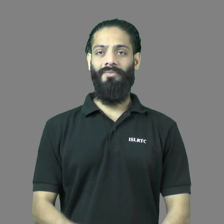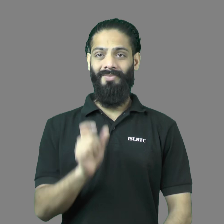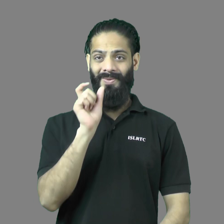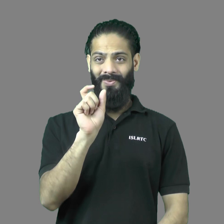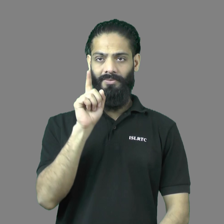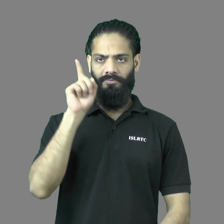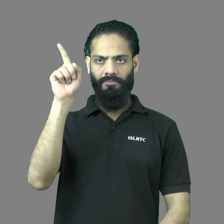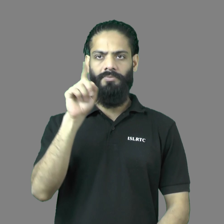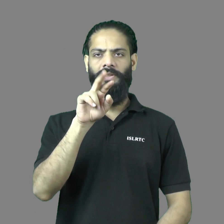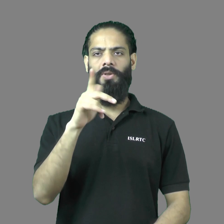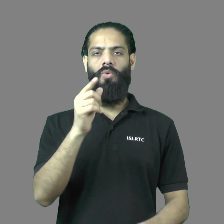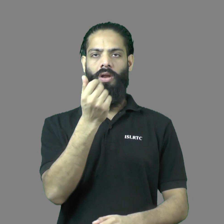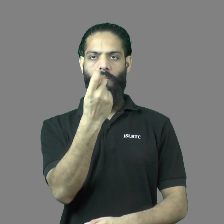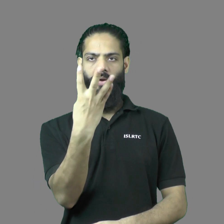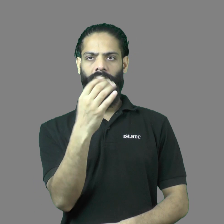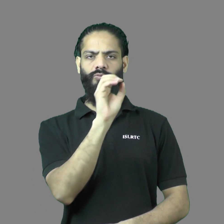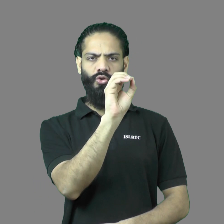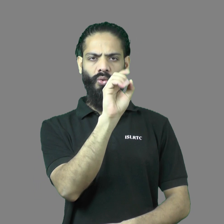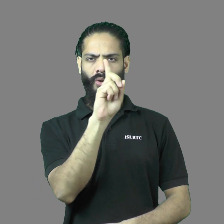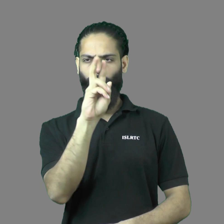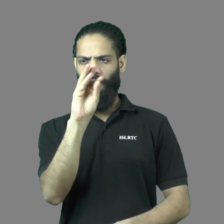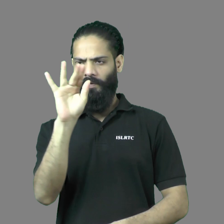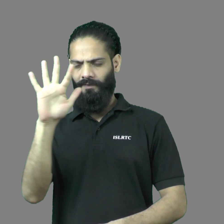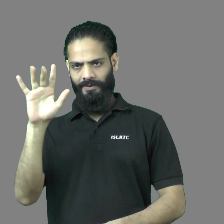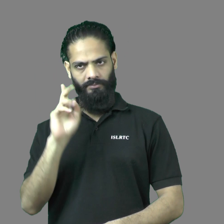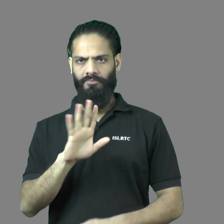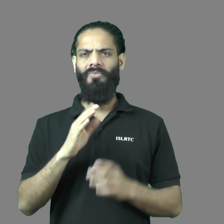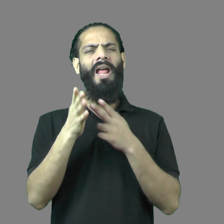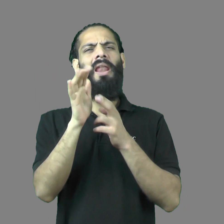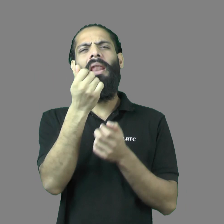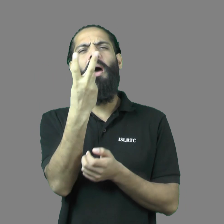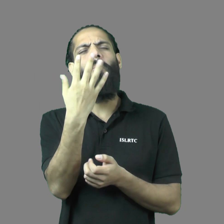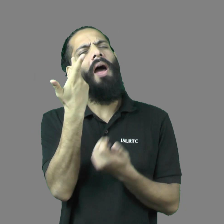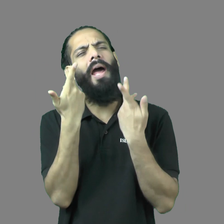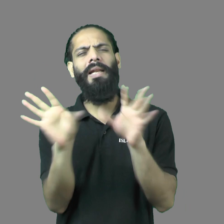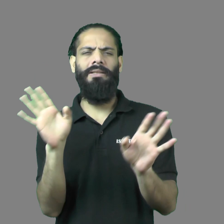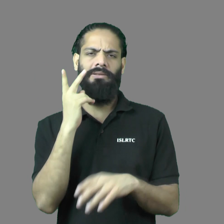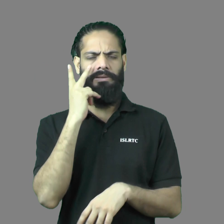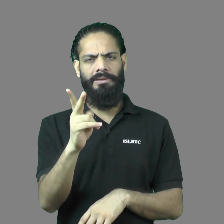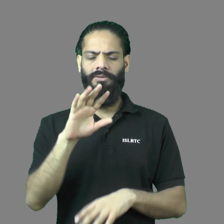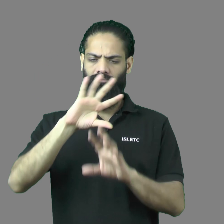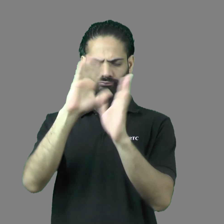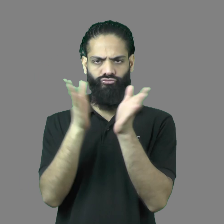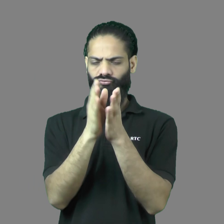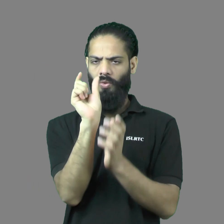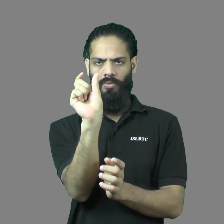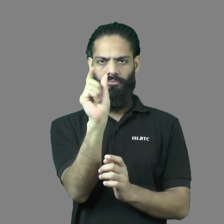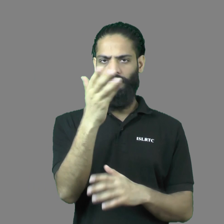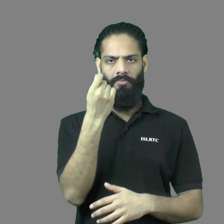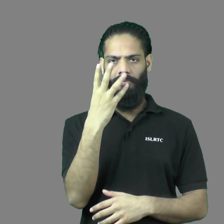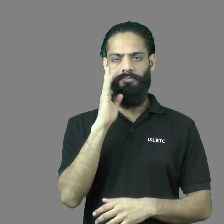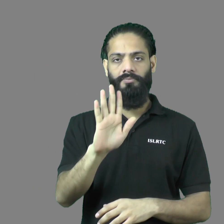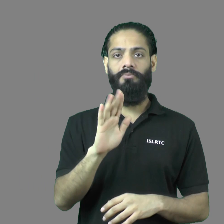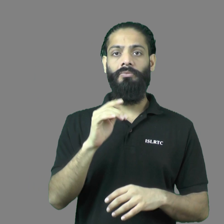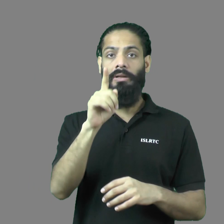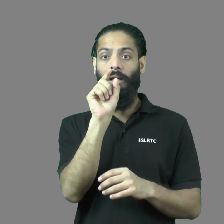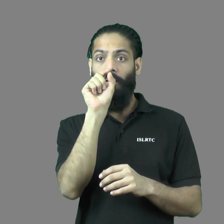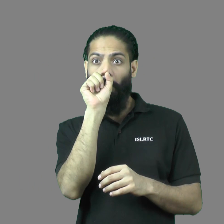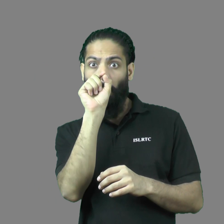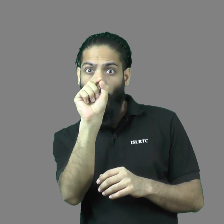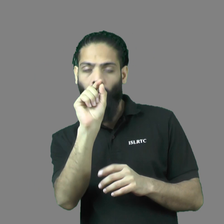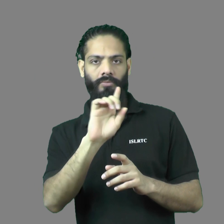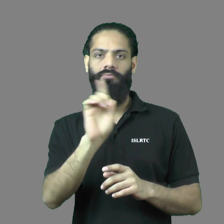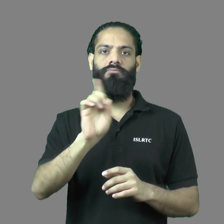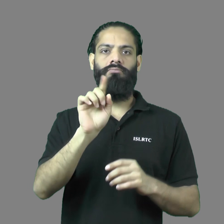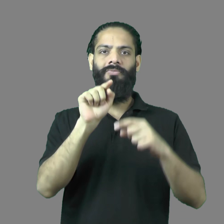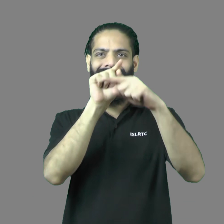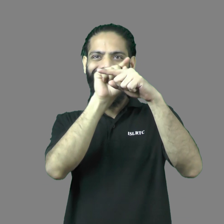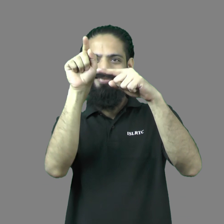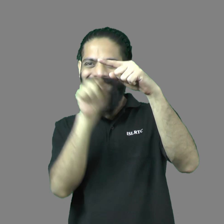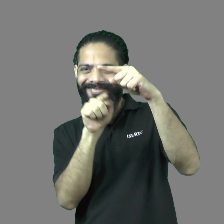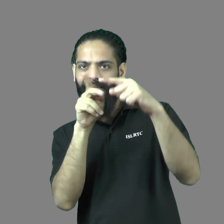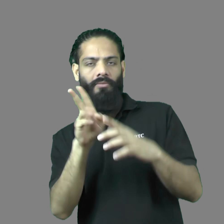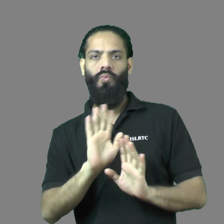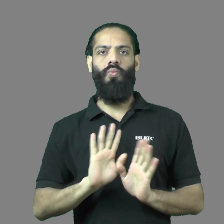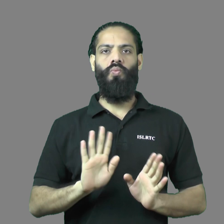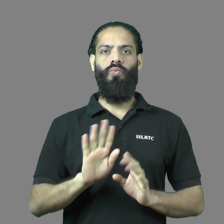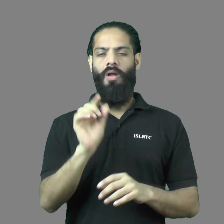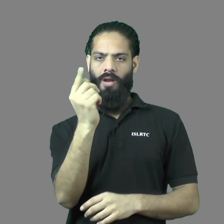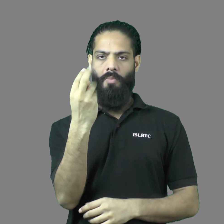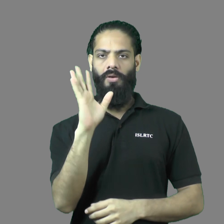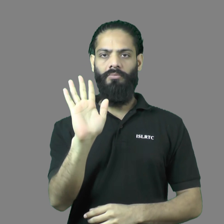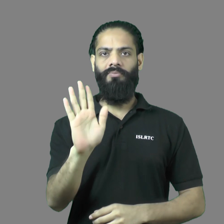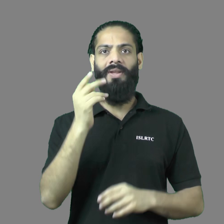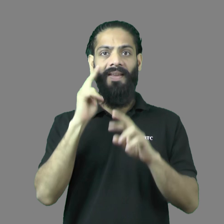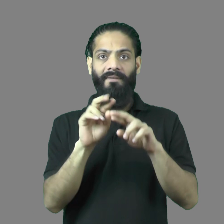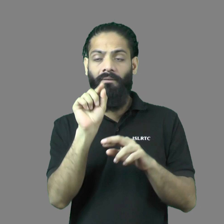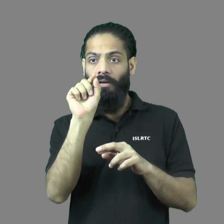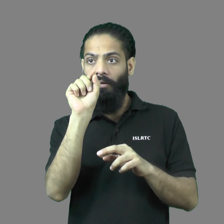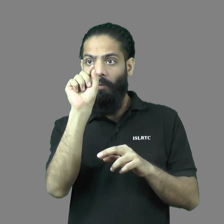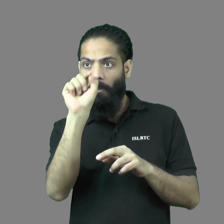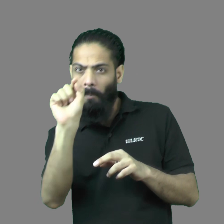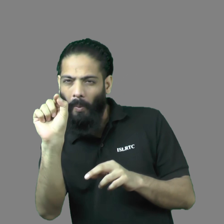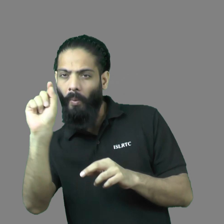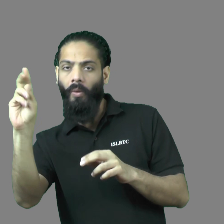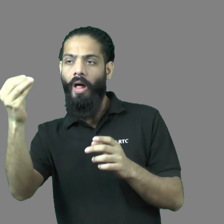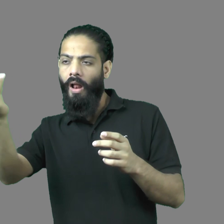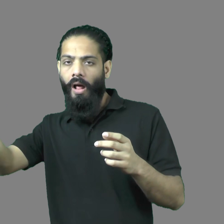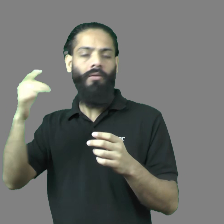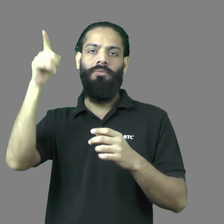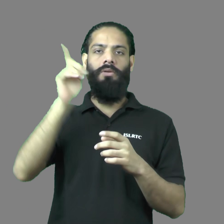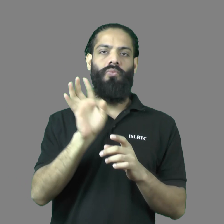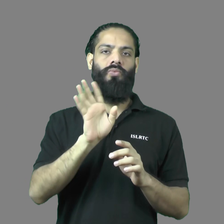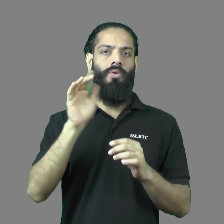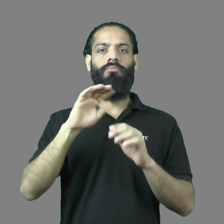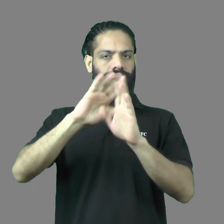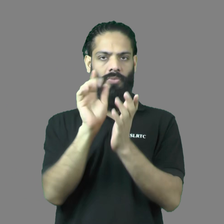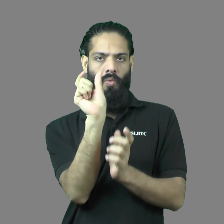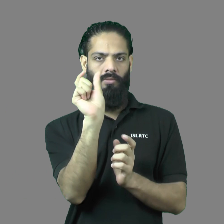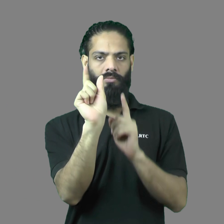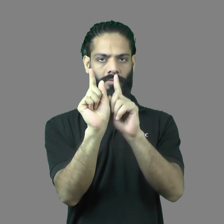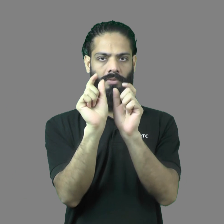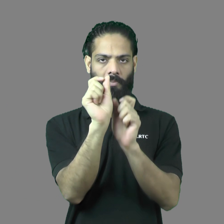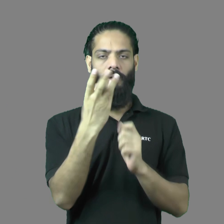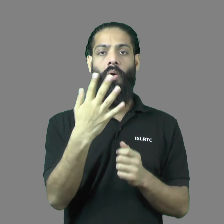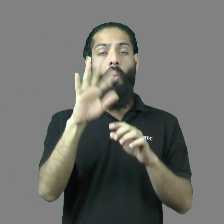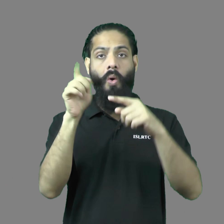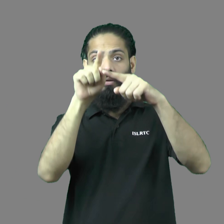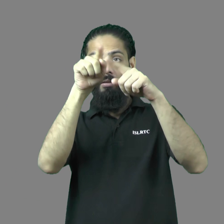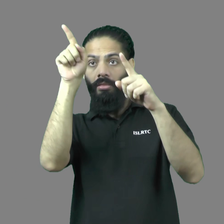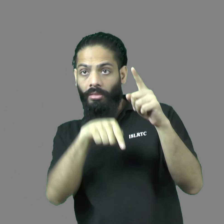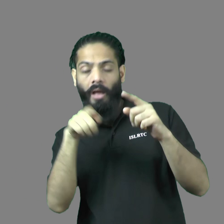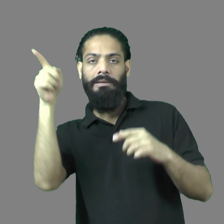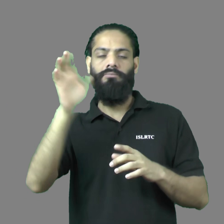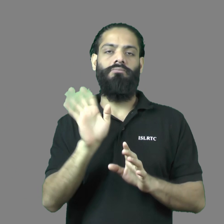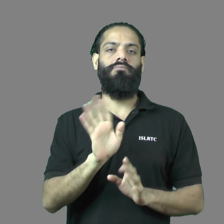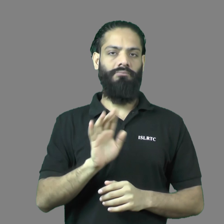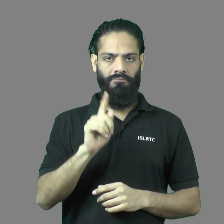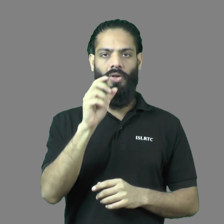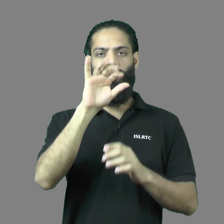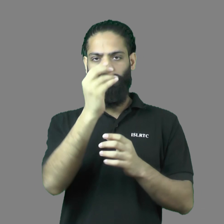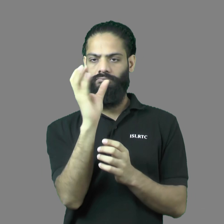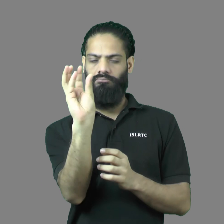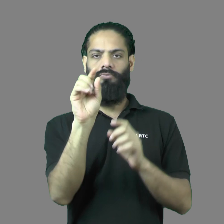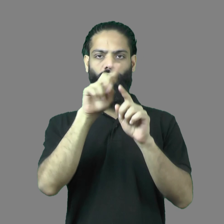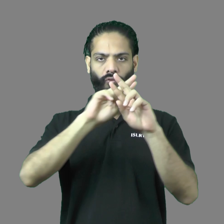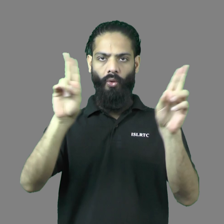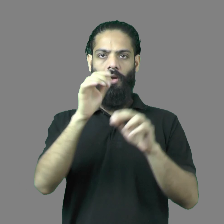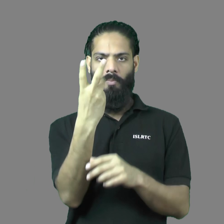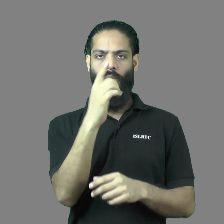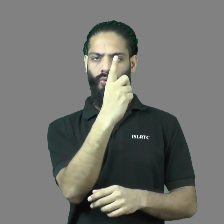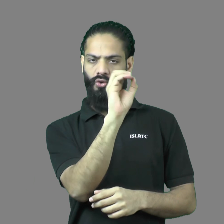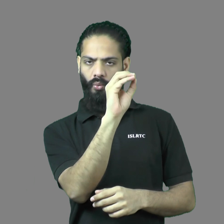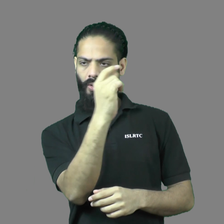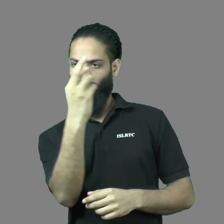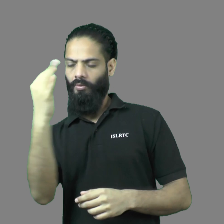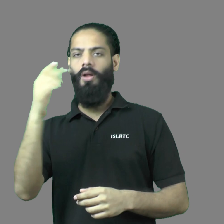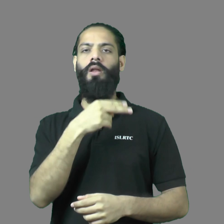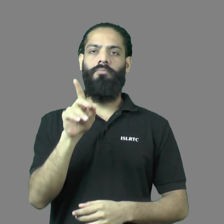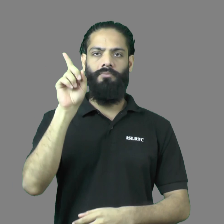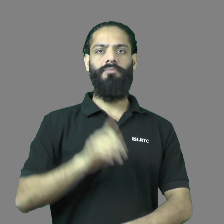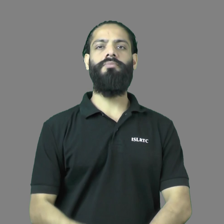Whole Number